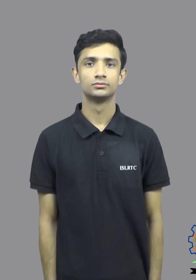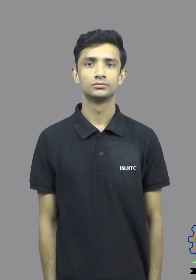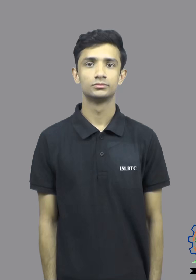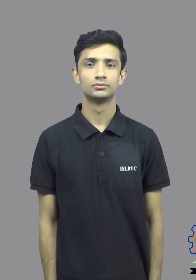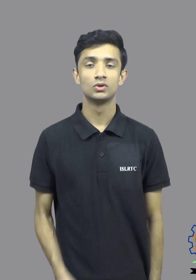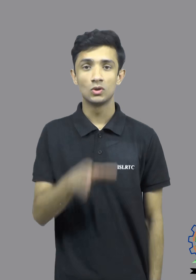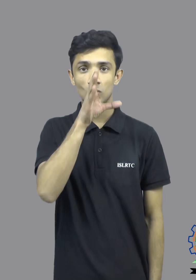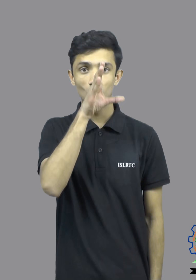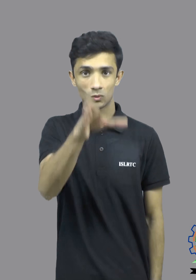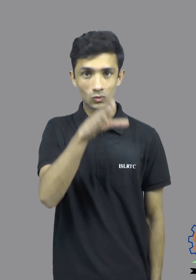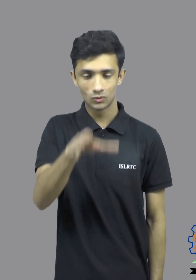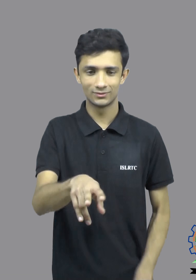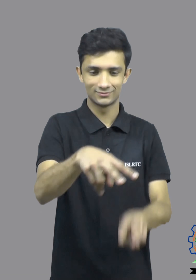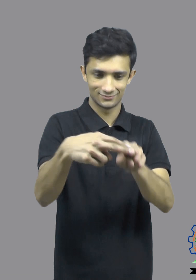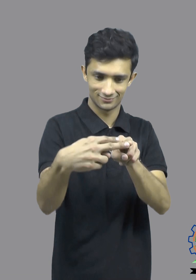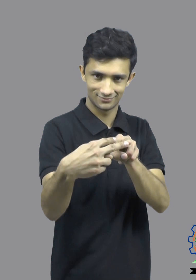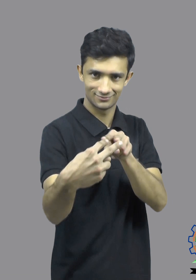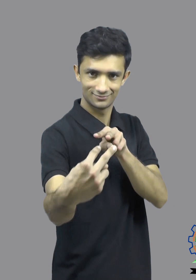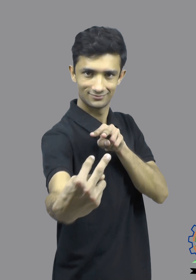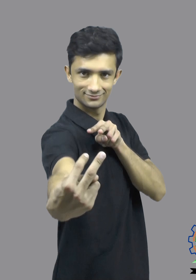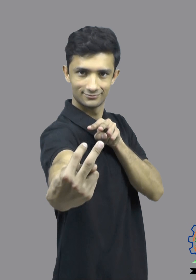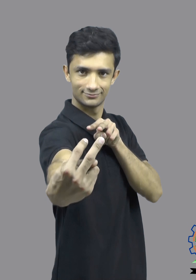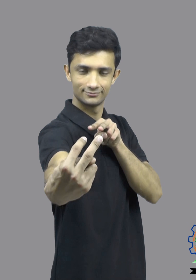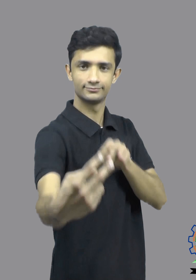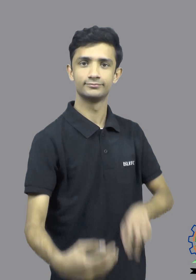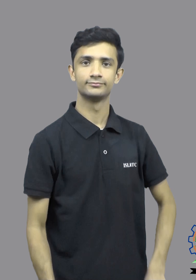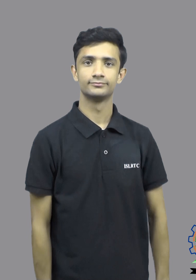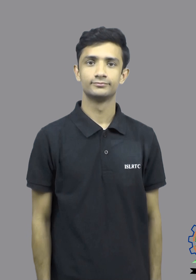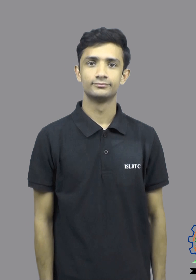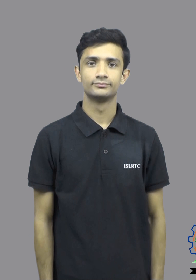Railway Track